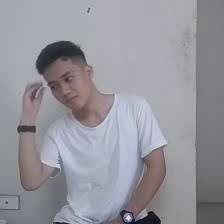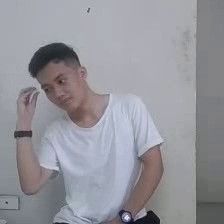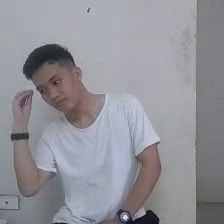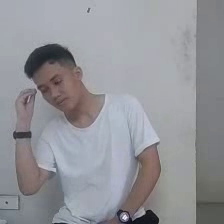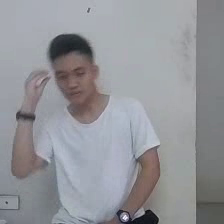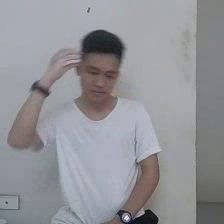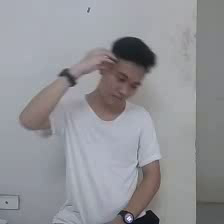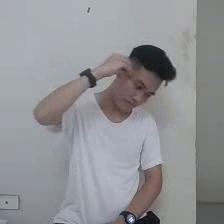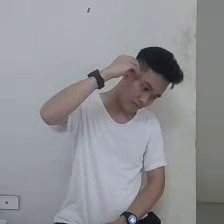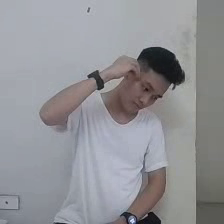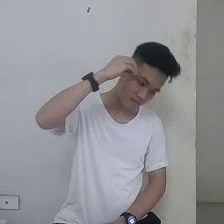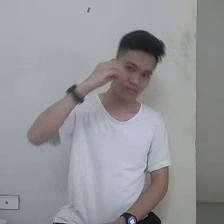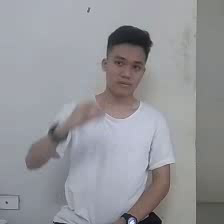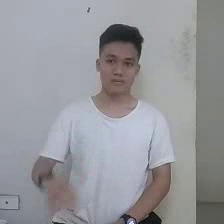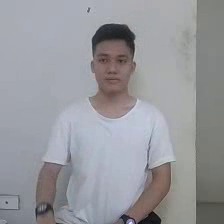Băn khoăn